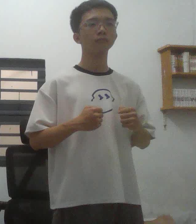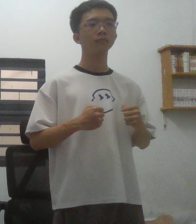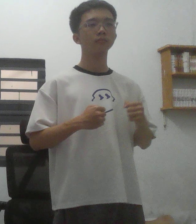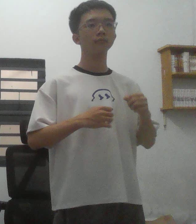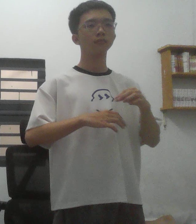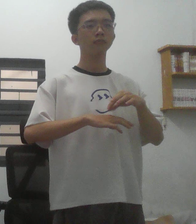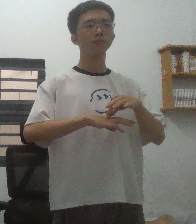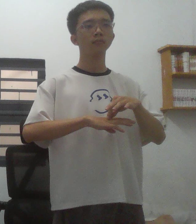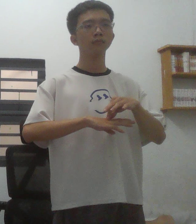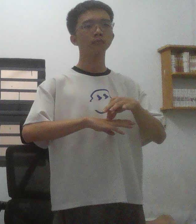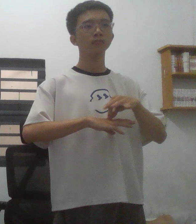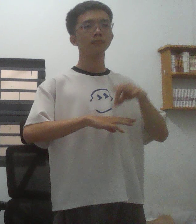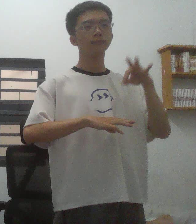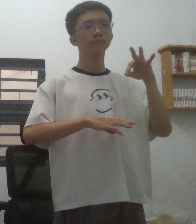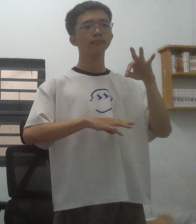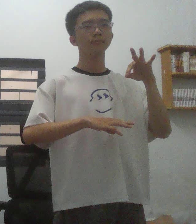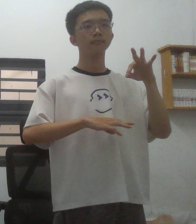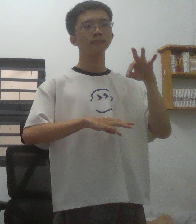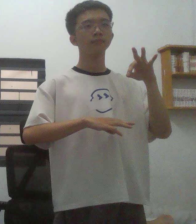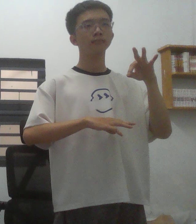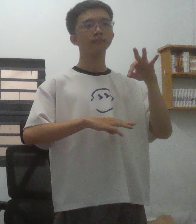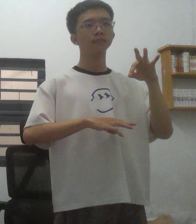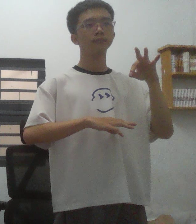tuan